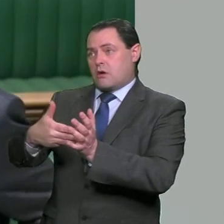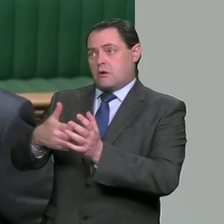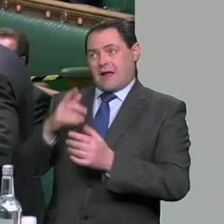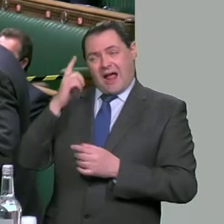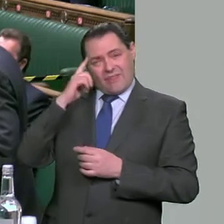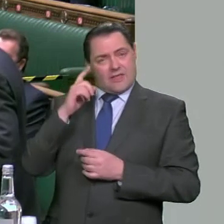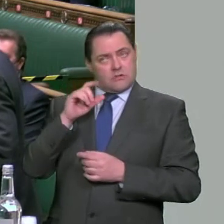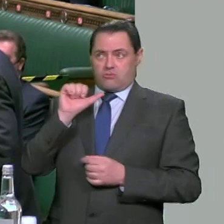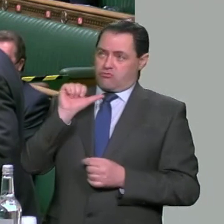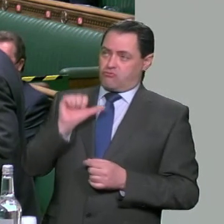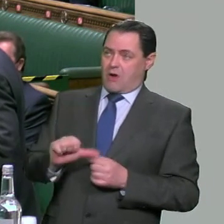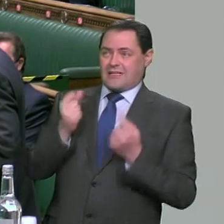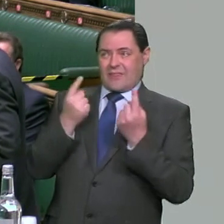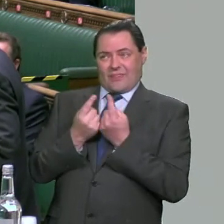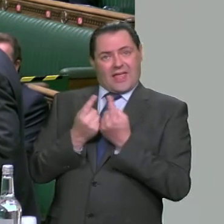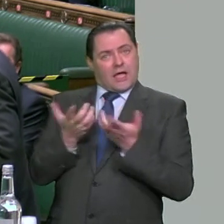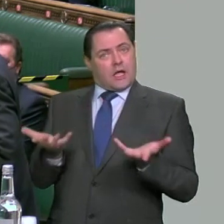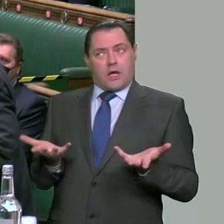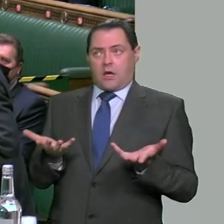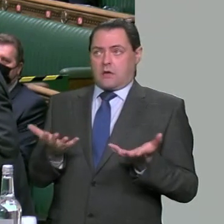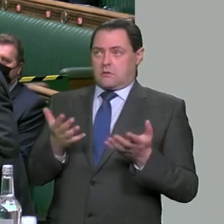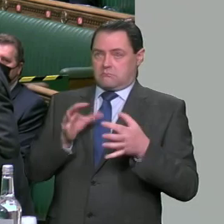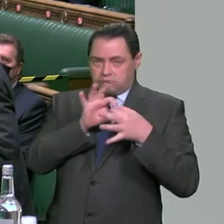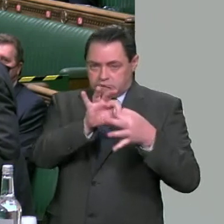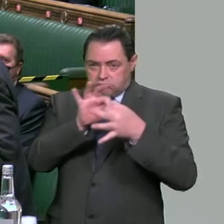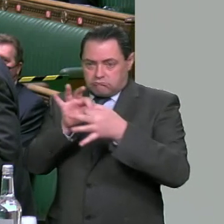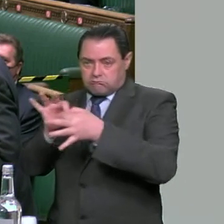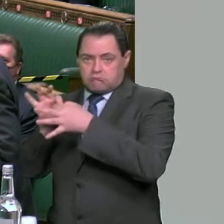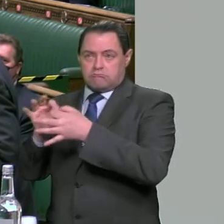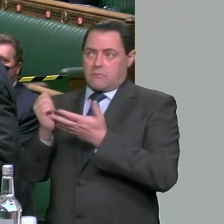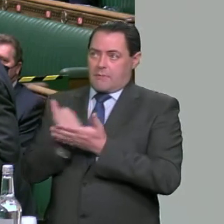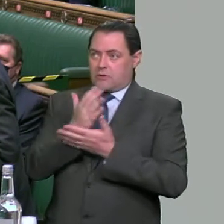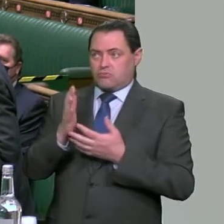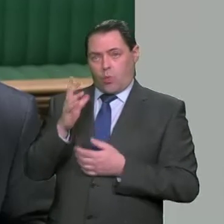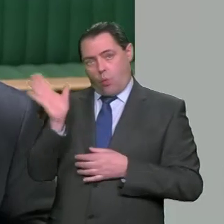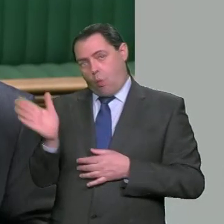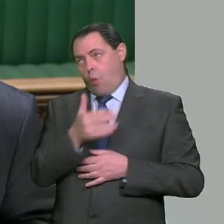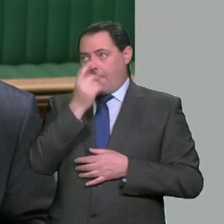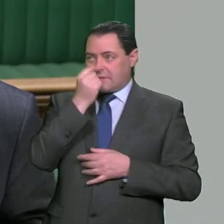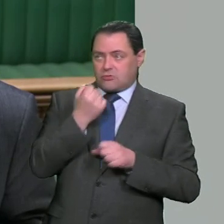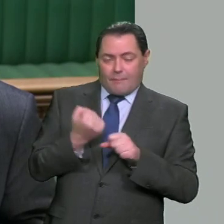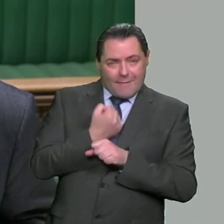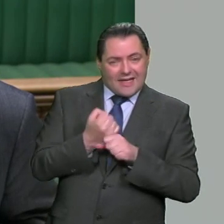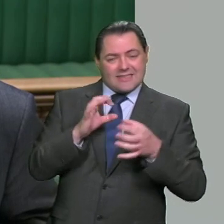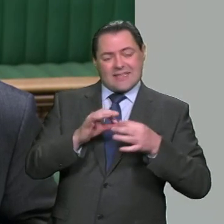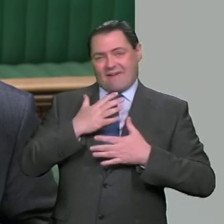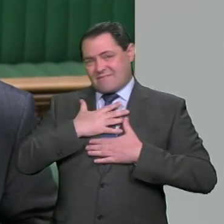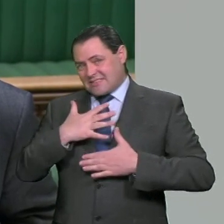I think it was entirely the right thing to do to work with all potential makers of ventilators at that time.